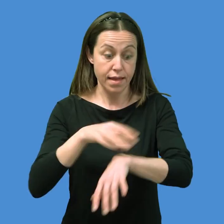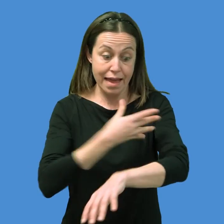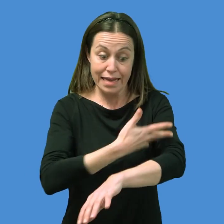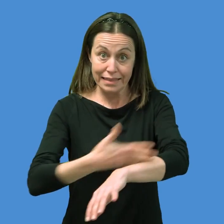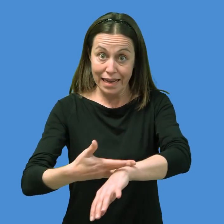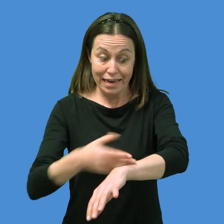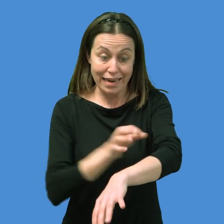sangre